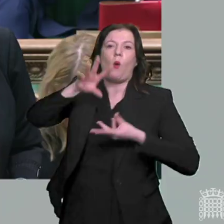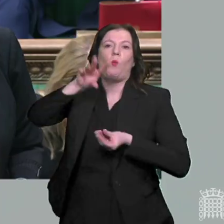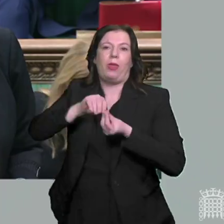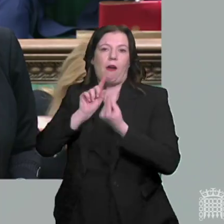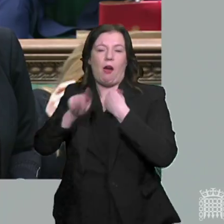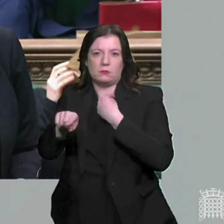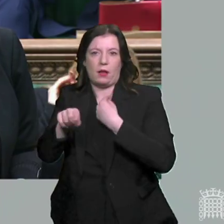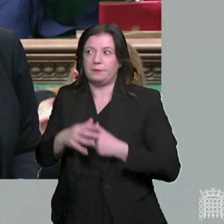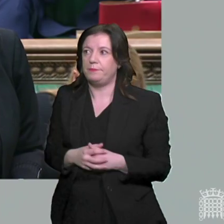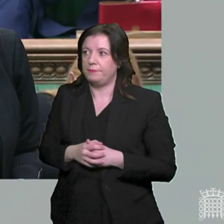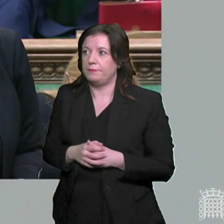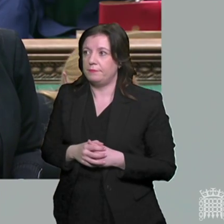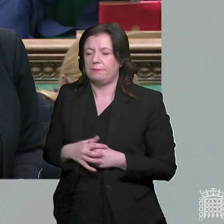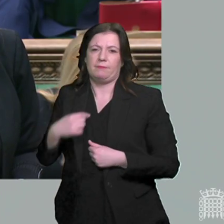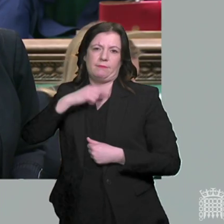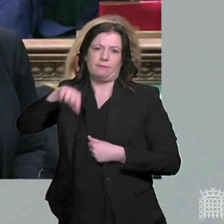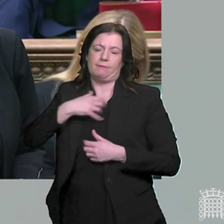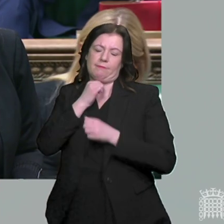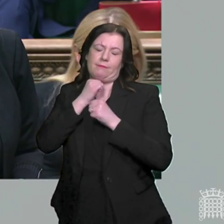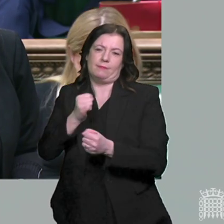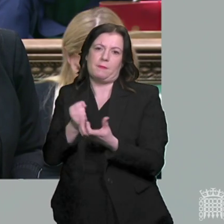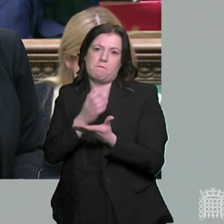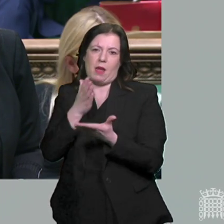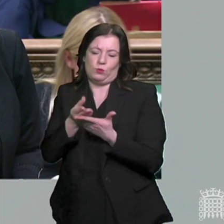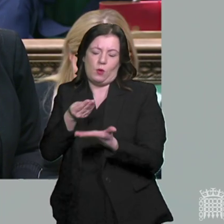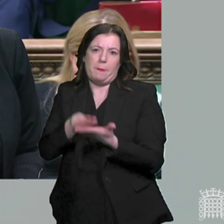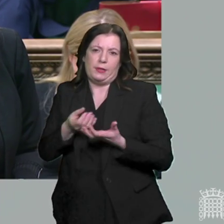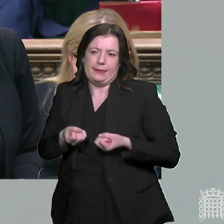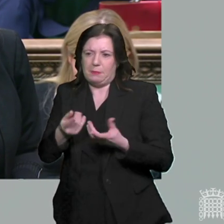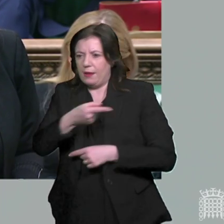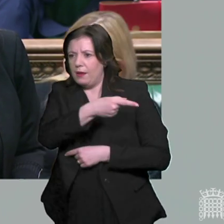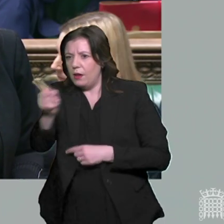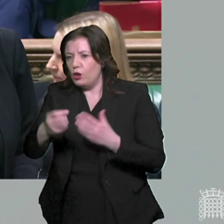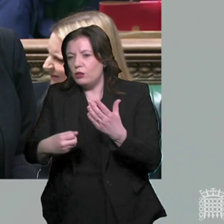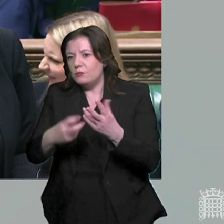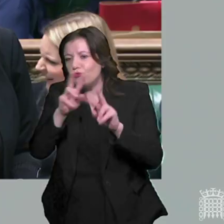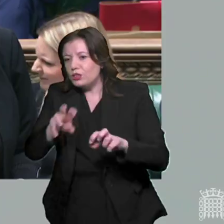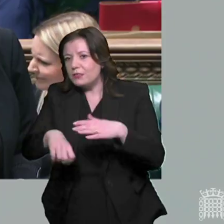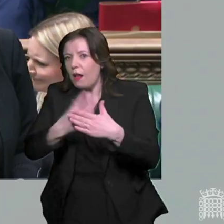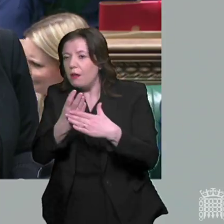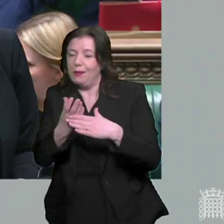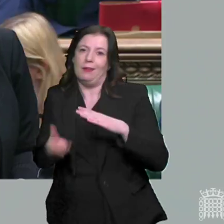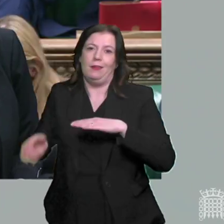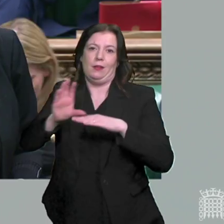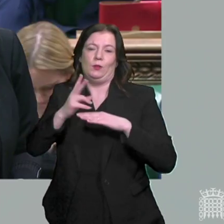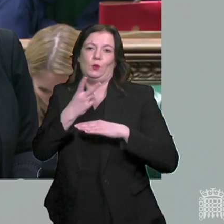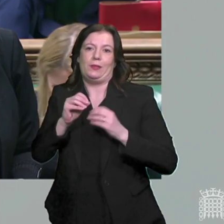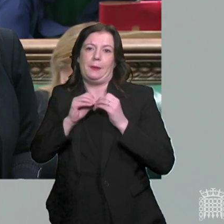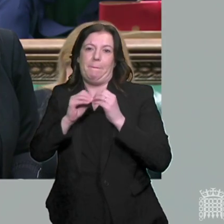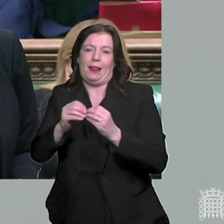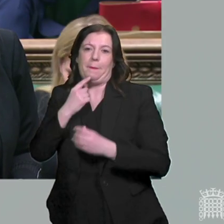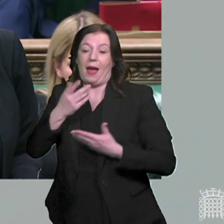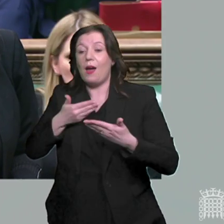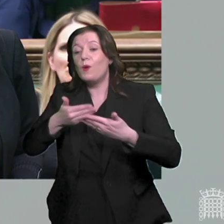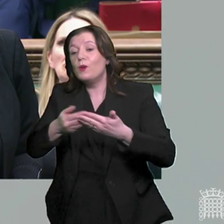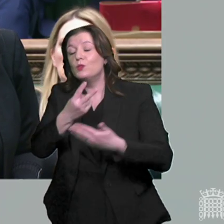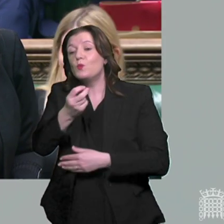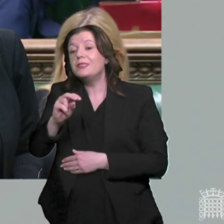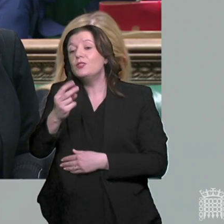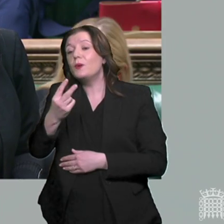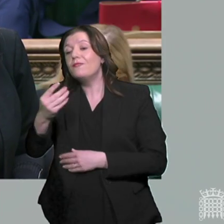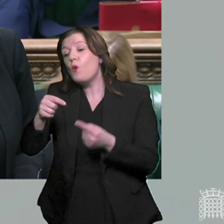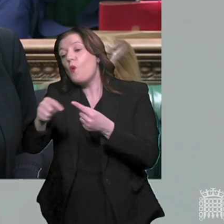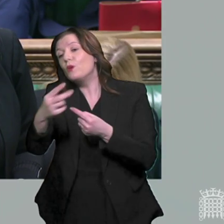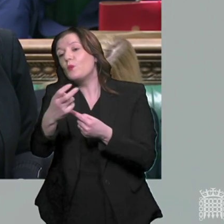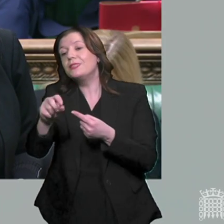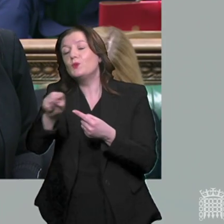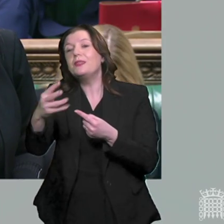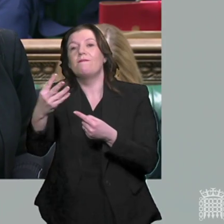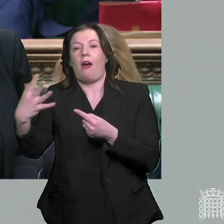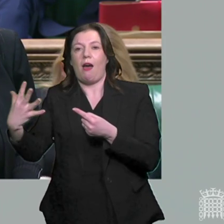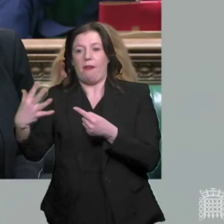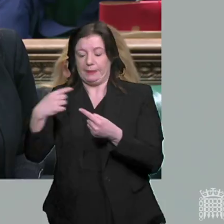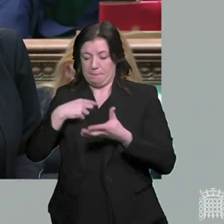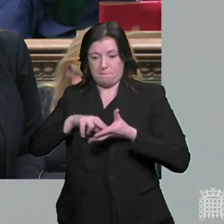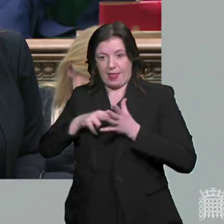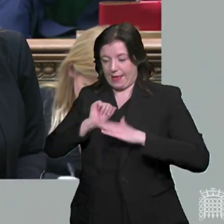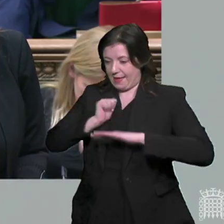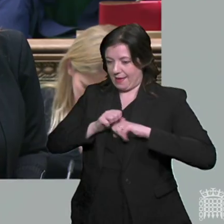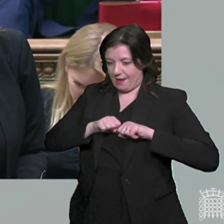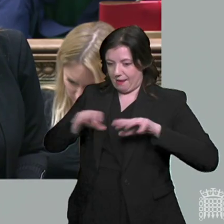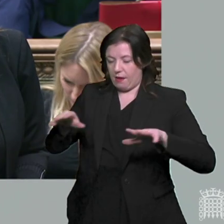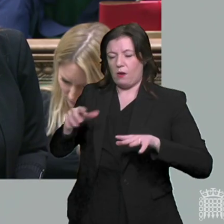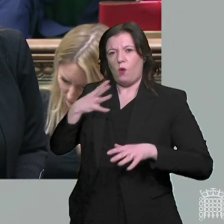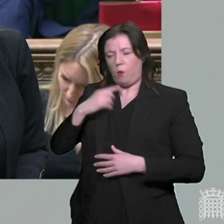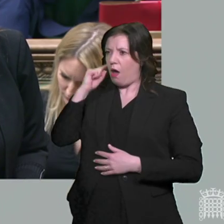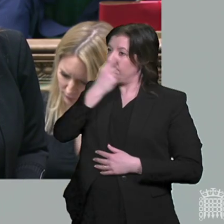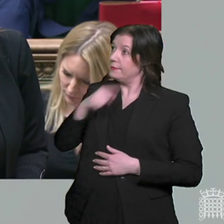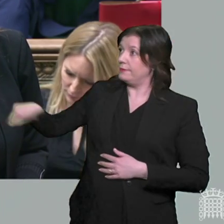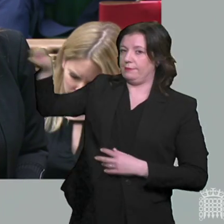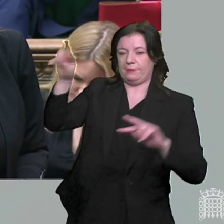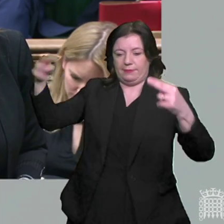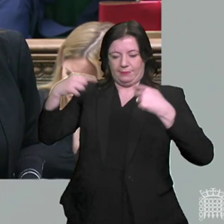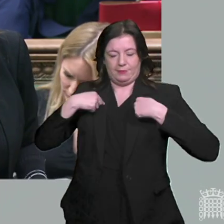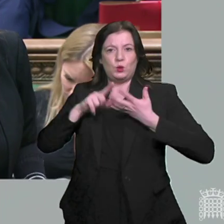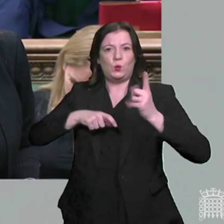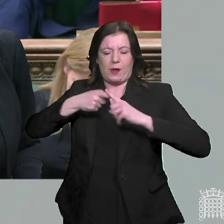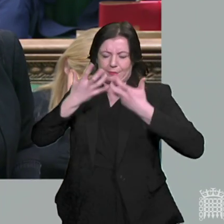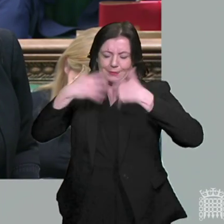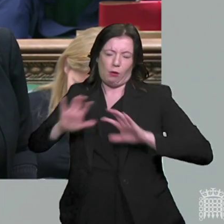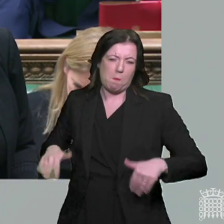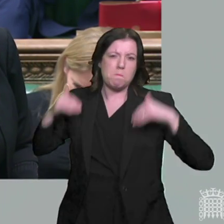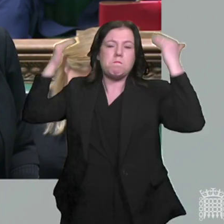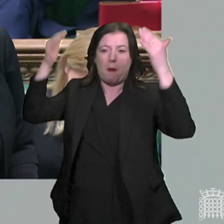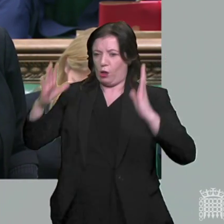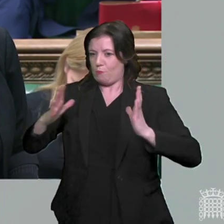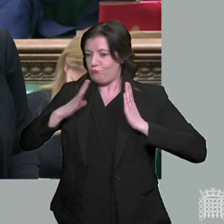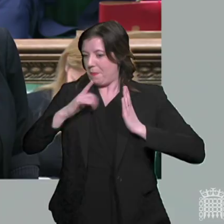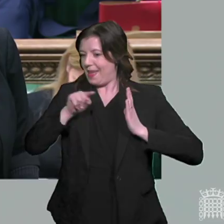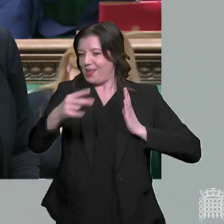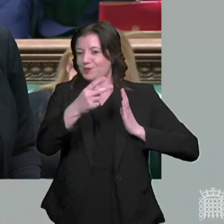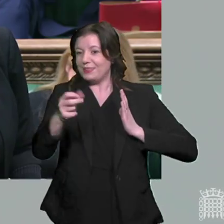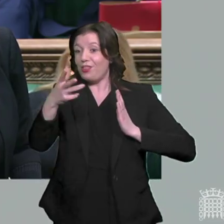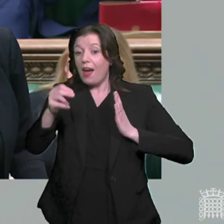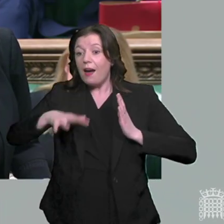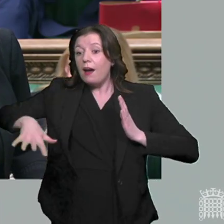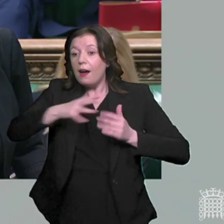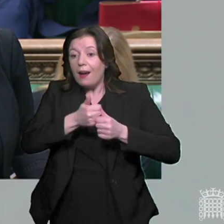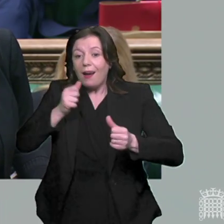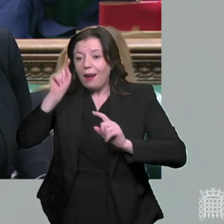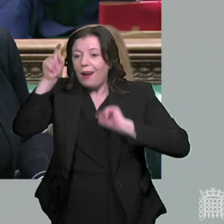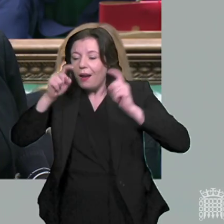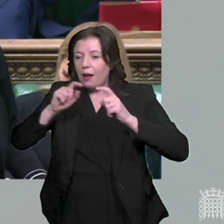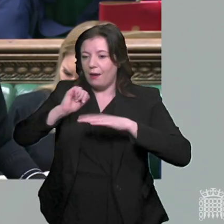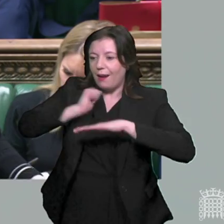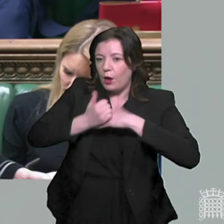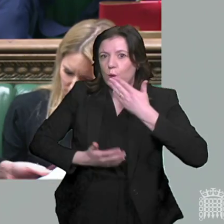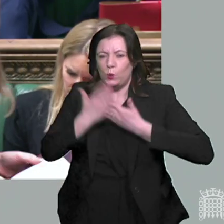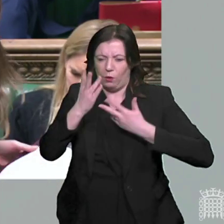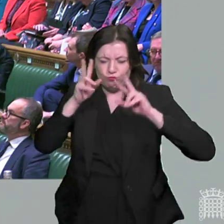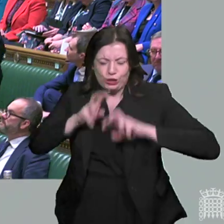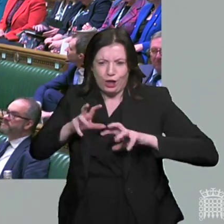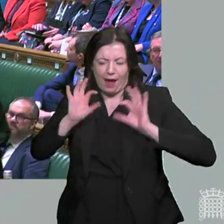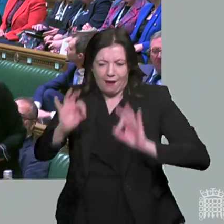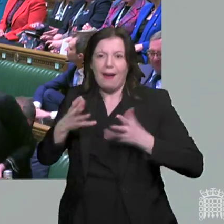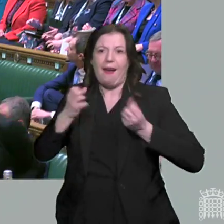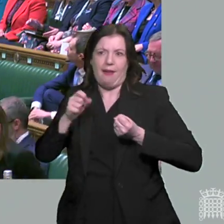Backed by our commitment to increasing public expenditure on research and development to £20 billion by 2024-25, we have launched our plan to cement the UK’s place as a science and technology superpower by 2030, fostering the right conditions for industry, innovation and world-leading research.